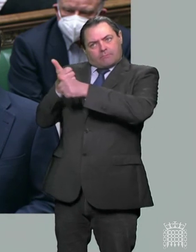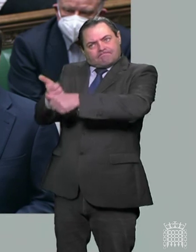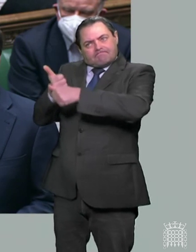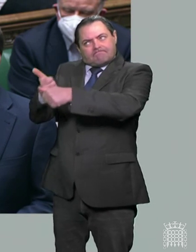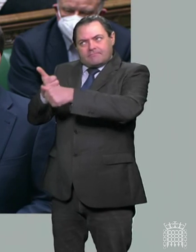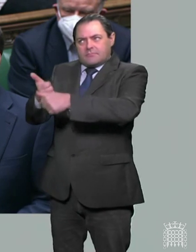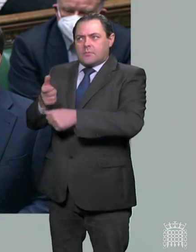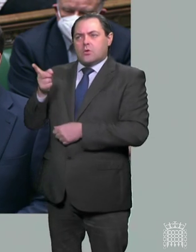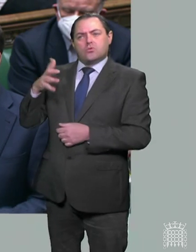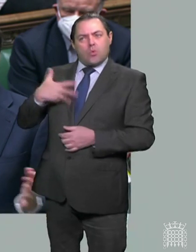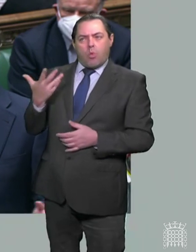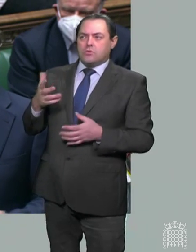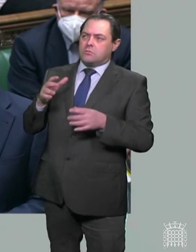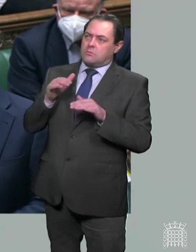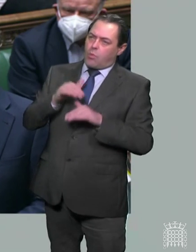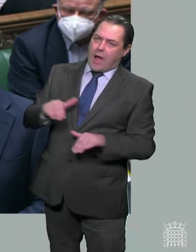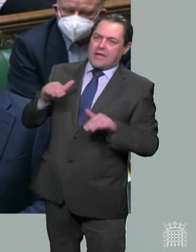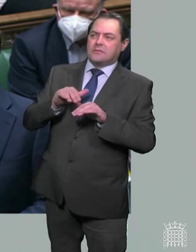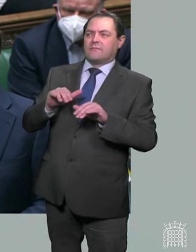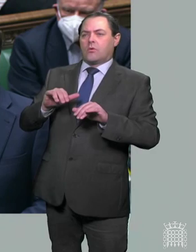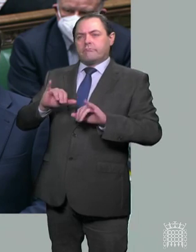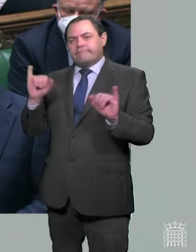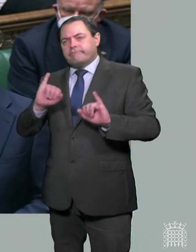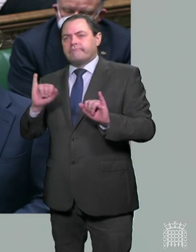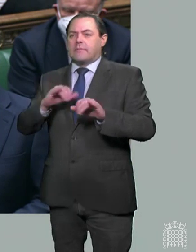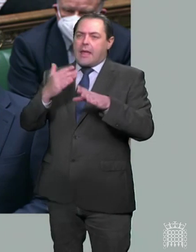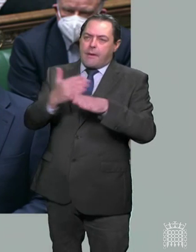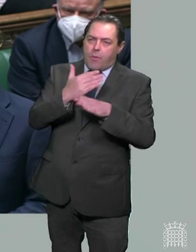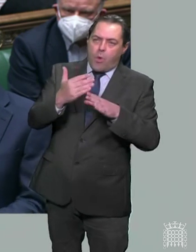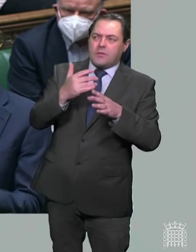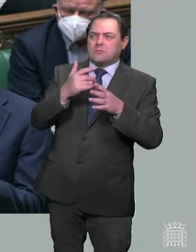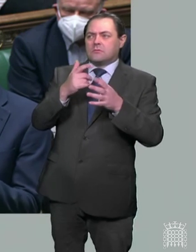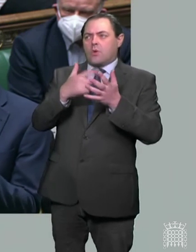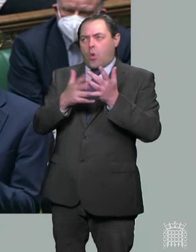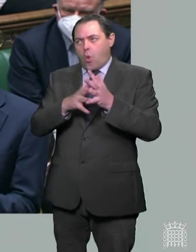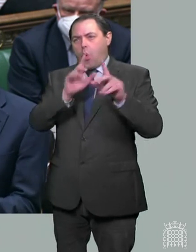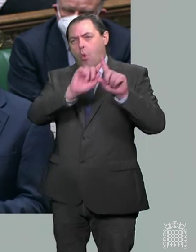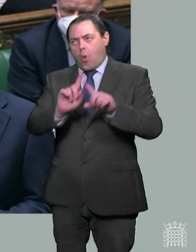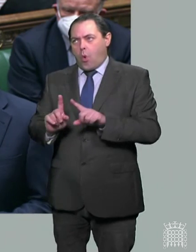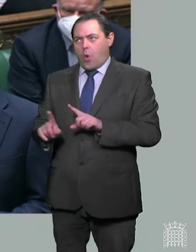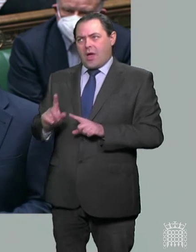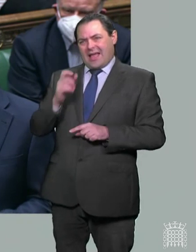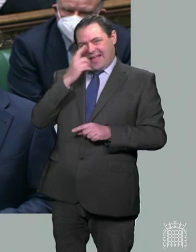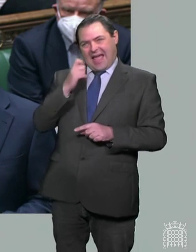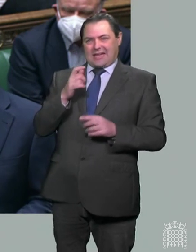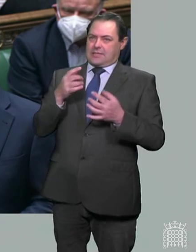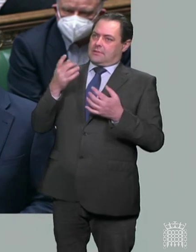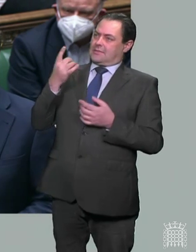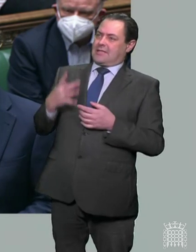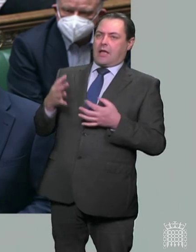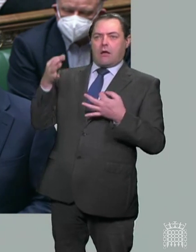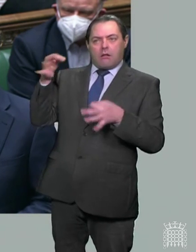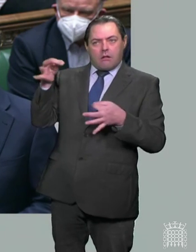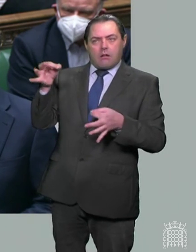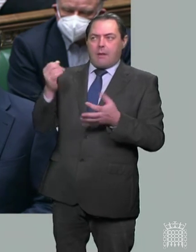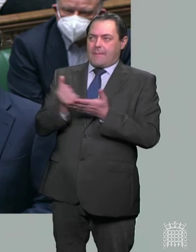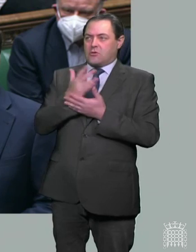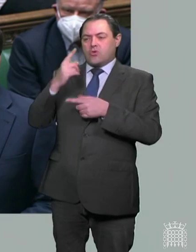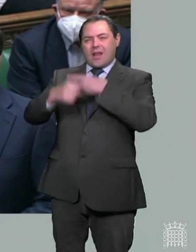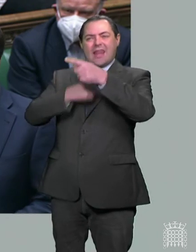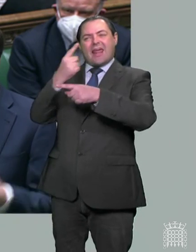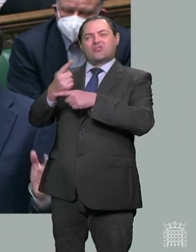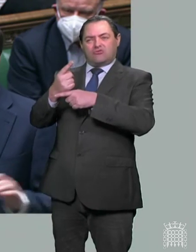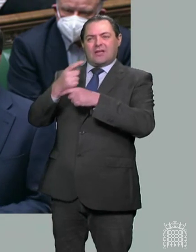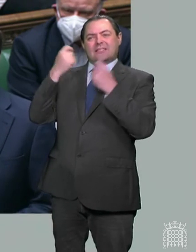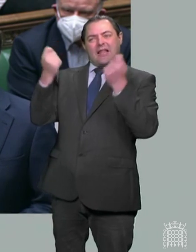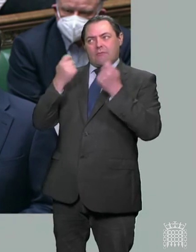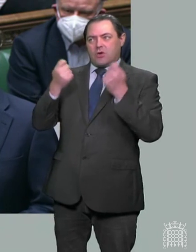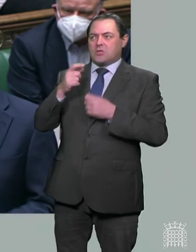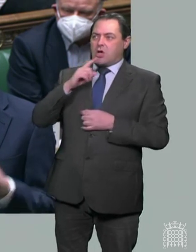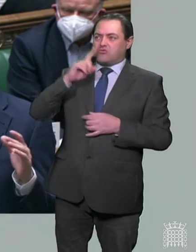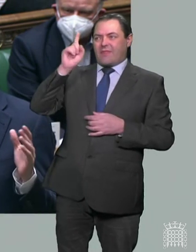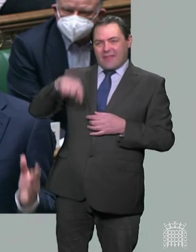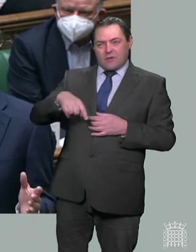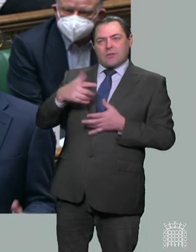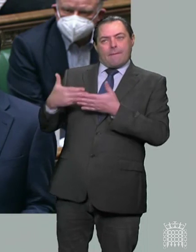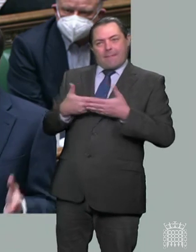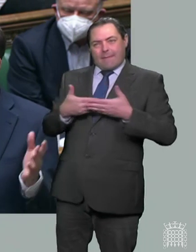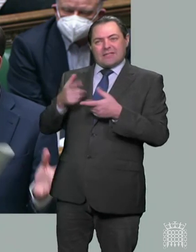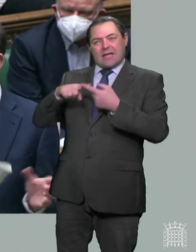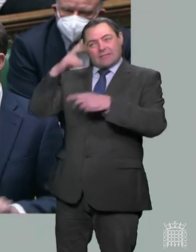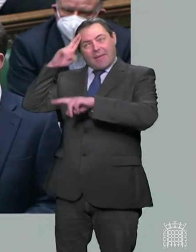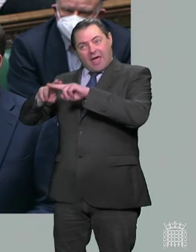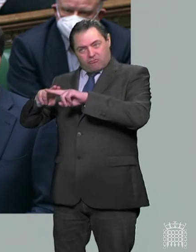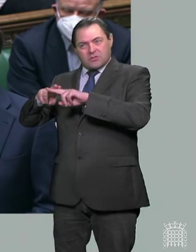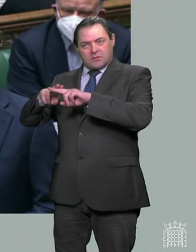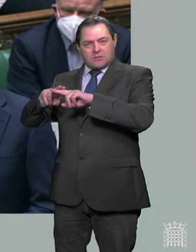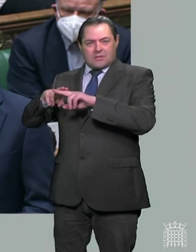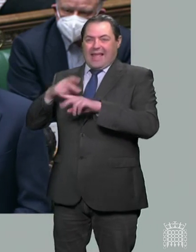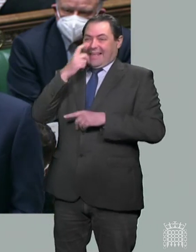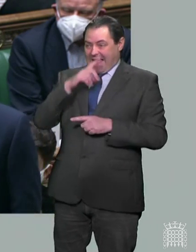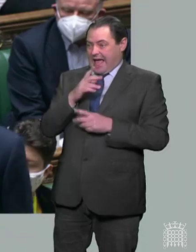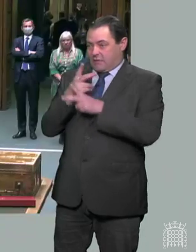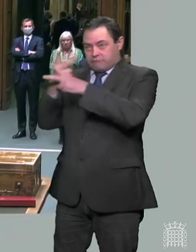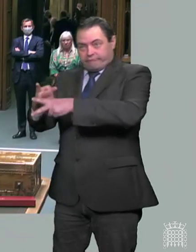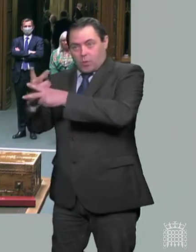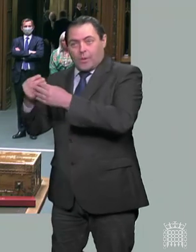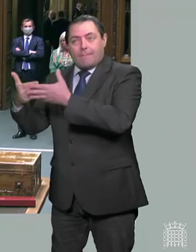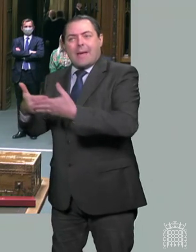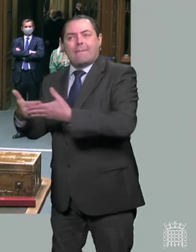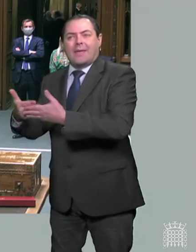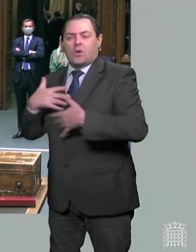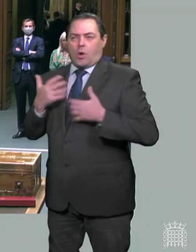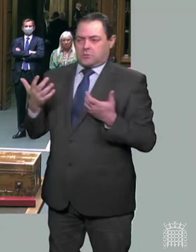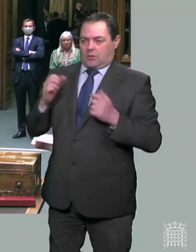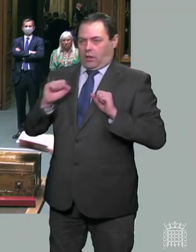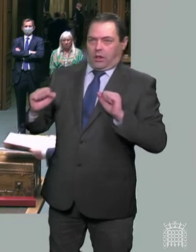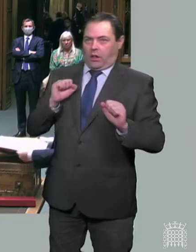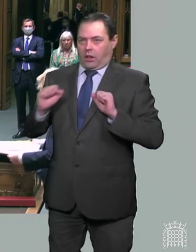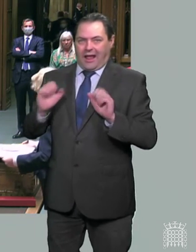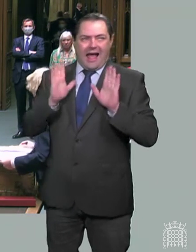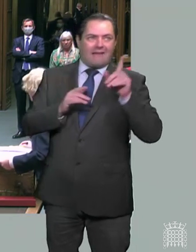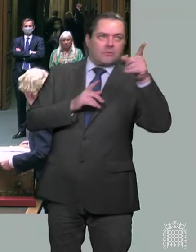Rather than wait for a complex and controversial employment Bill, will the Prime Minister bring forward a standalone Bill to legislate for that, so that next World Prematurity Day the 100,000 babies and their parents do not have to choose between spending time in the hospital or unpaid leave from work?